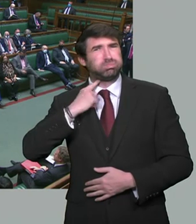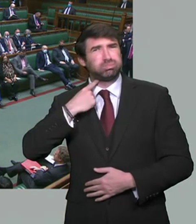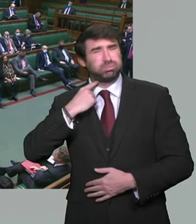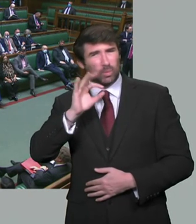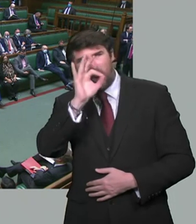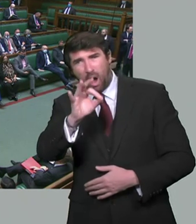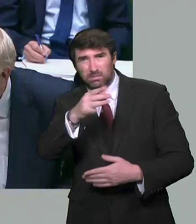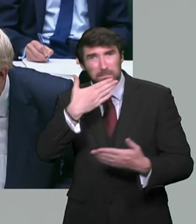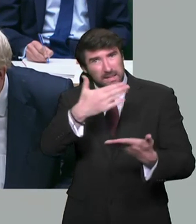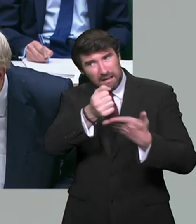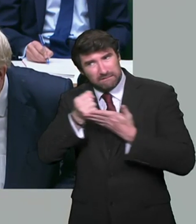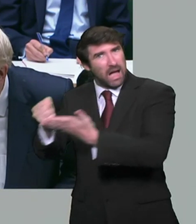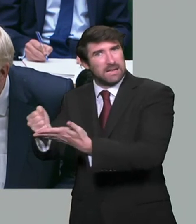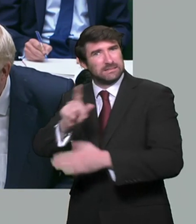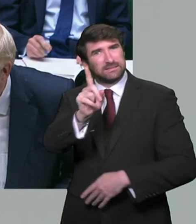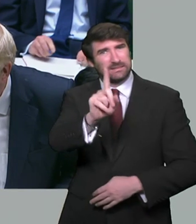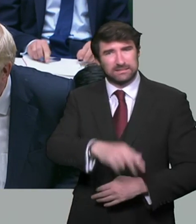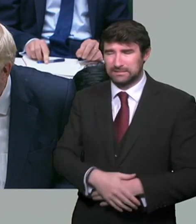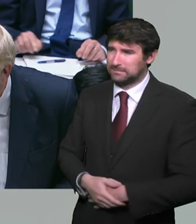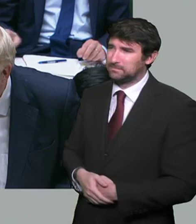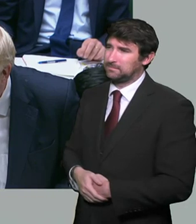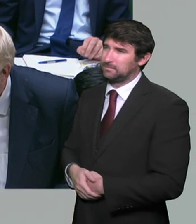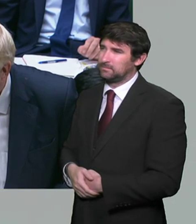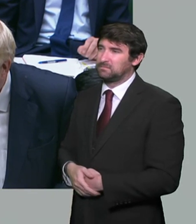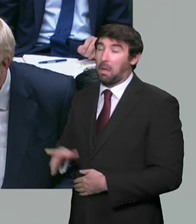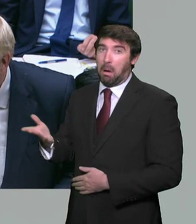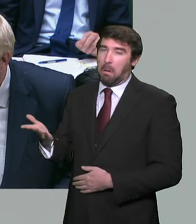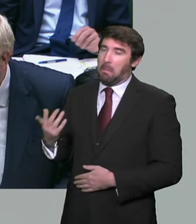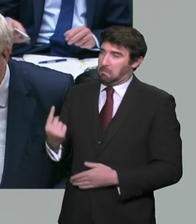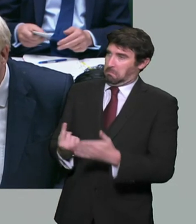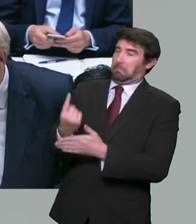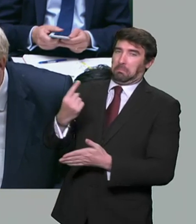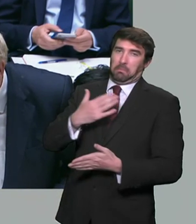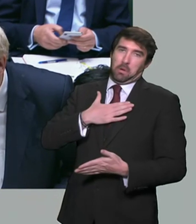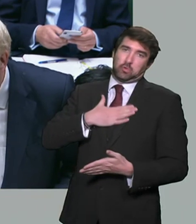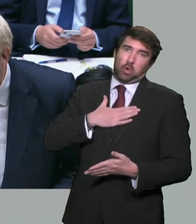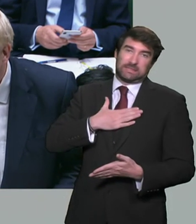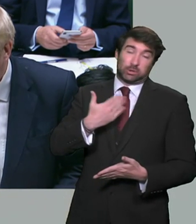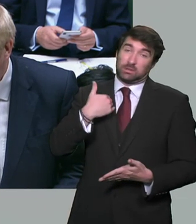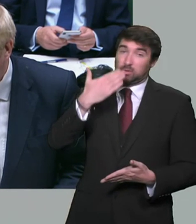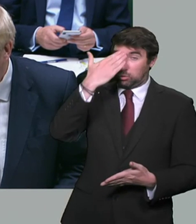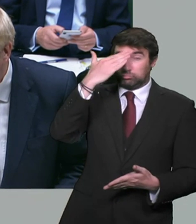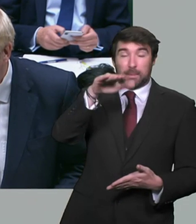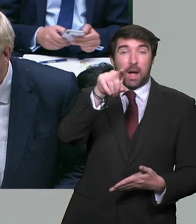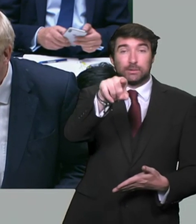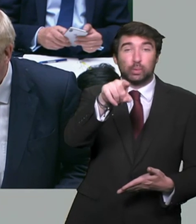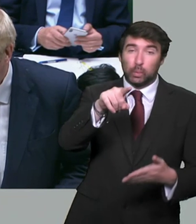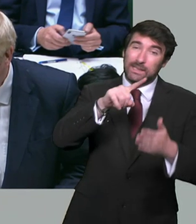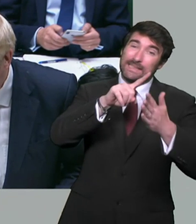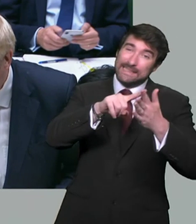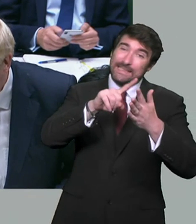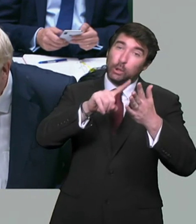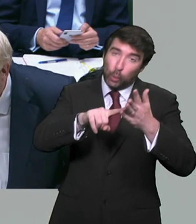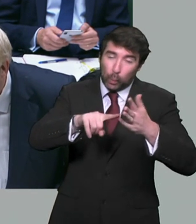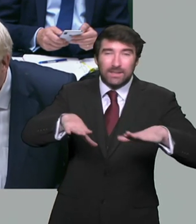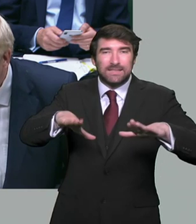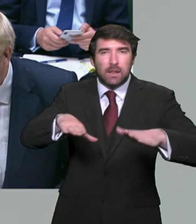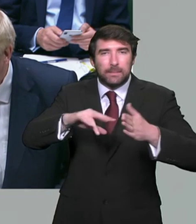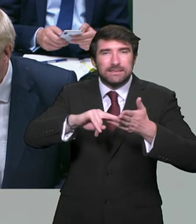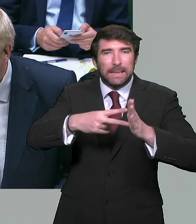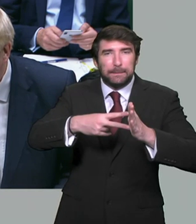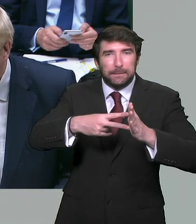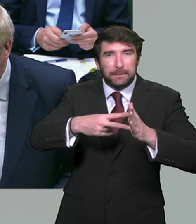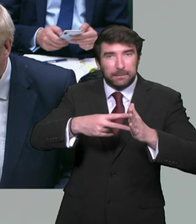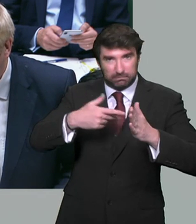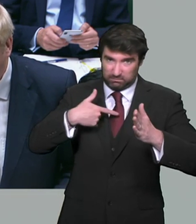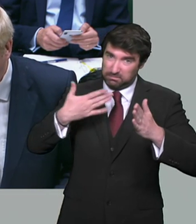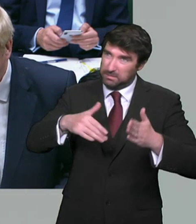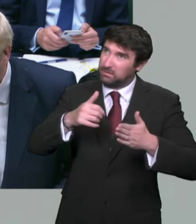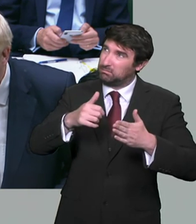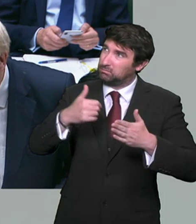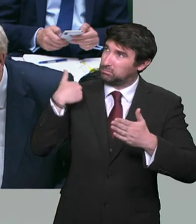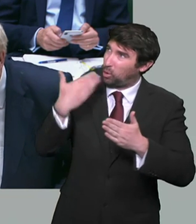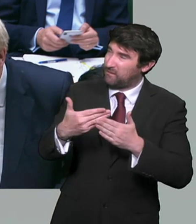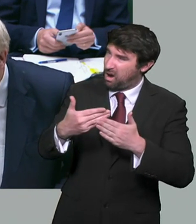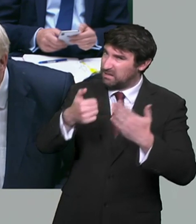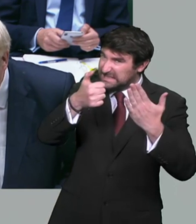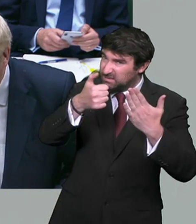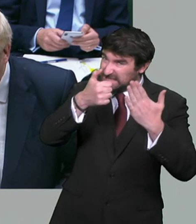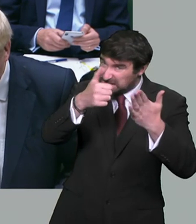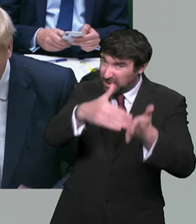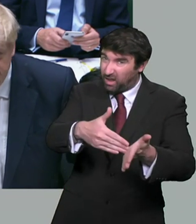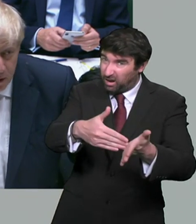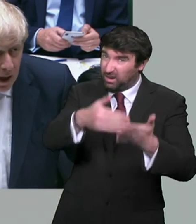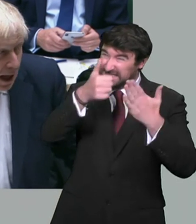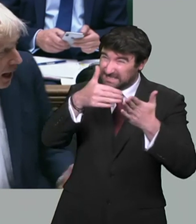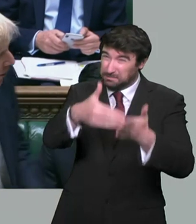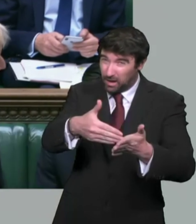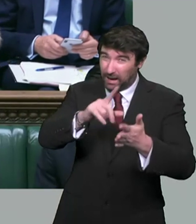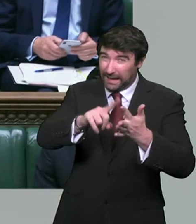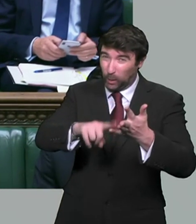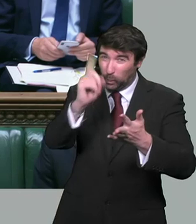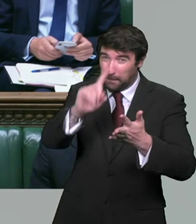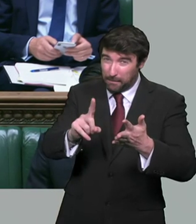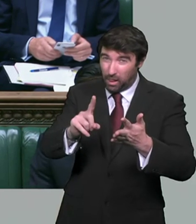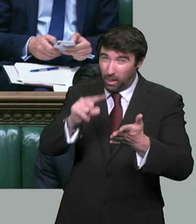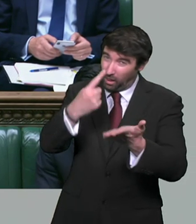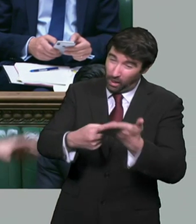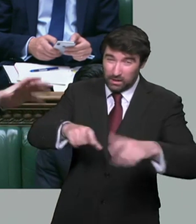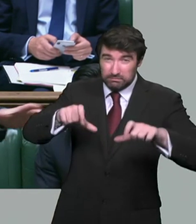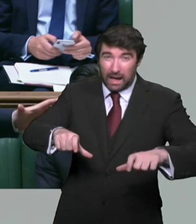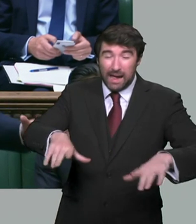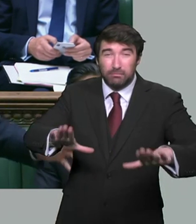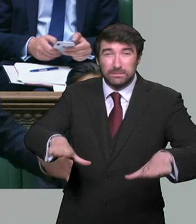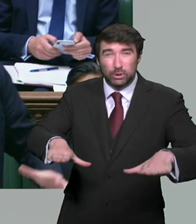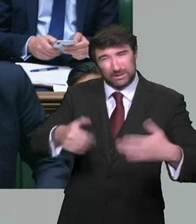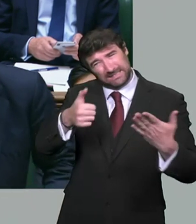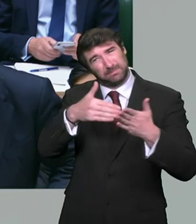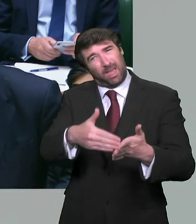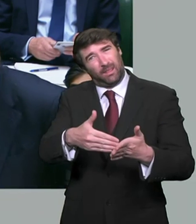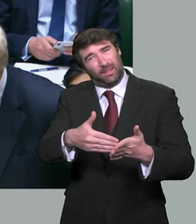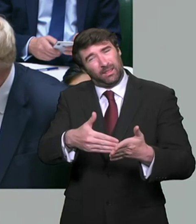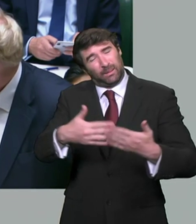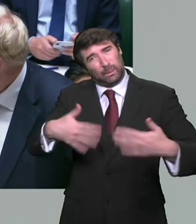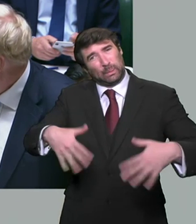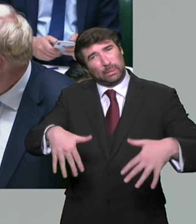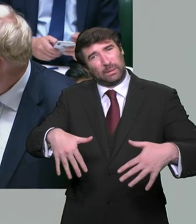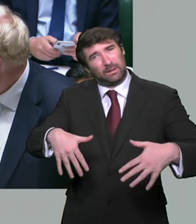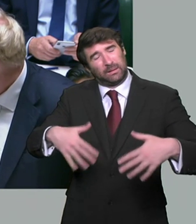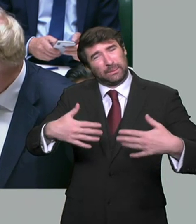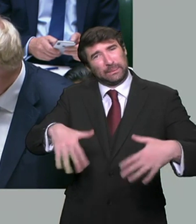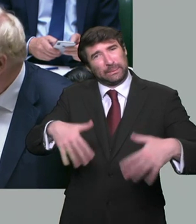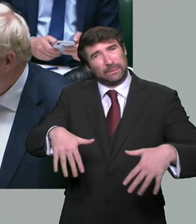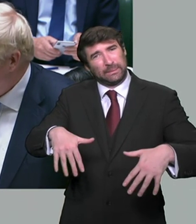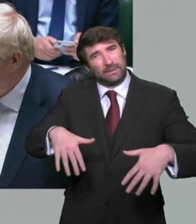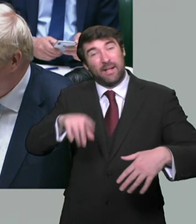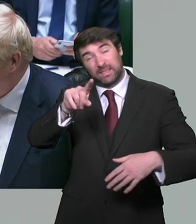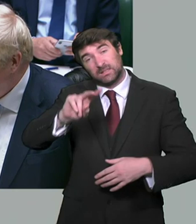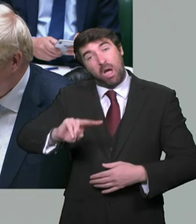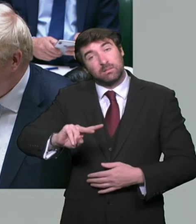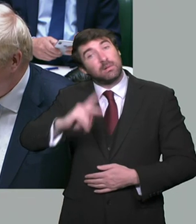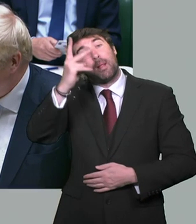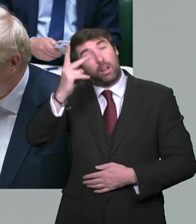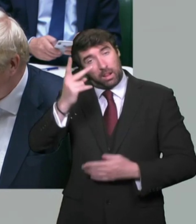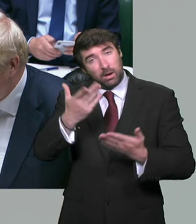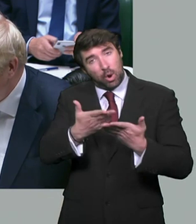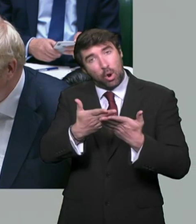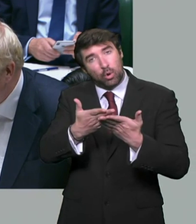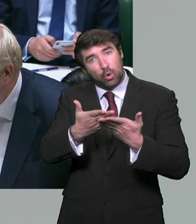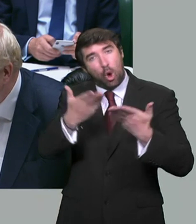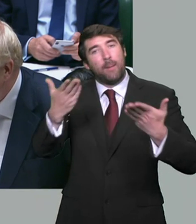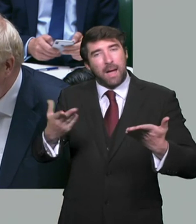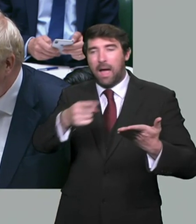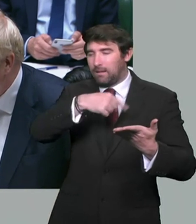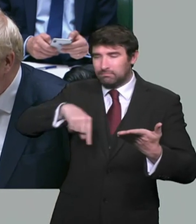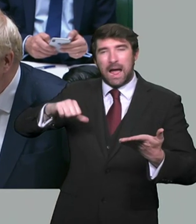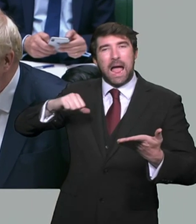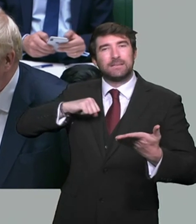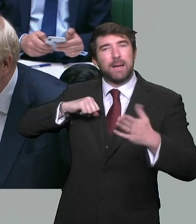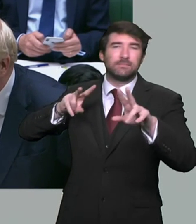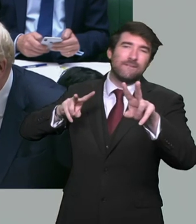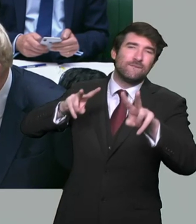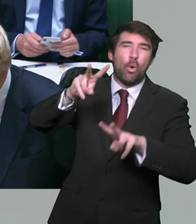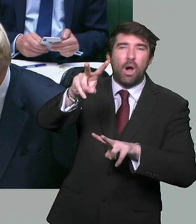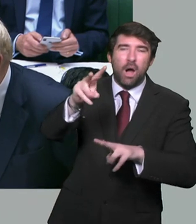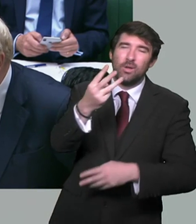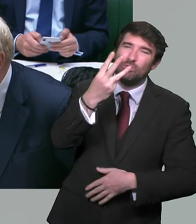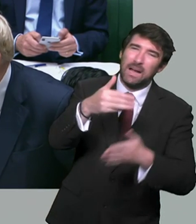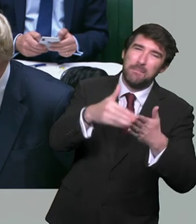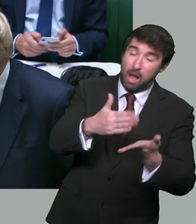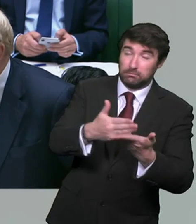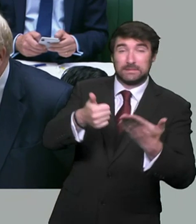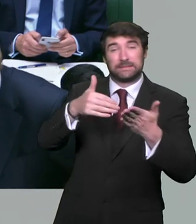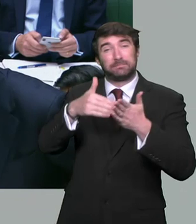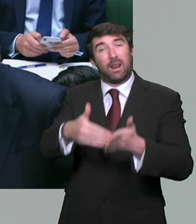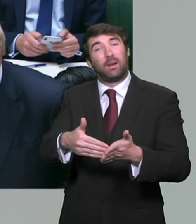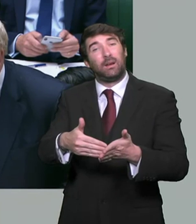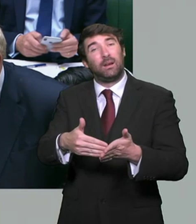I am of course sorry to hear about the troubles that the honourable Lady’s constituent is experiencing, but I remind her that under the EU settlement scheme we have helped almost 6 million people to settle in this country, which is double the number that was expected at the time of the Brexit referendum.